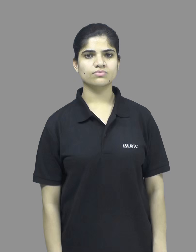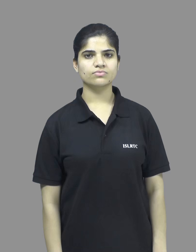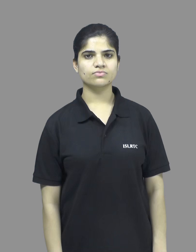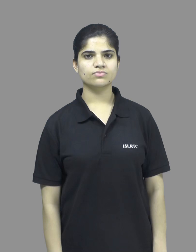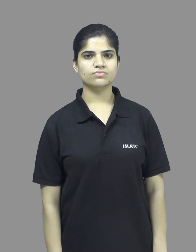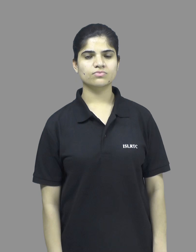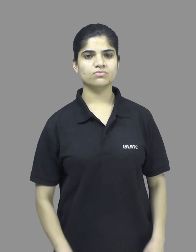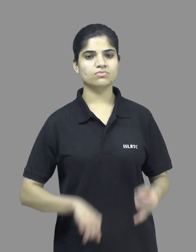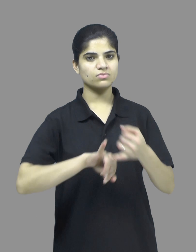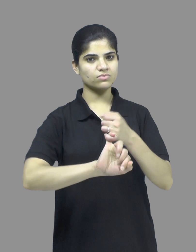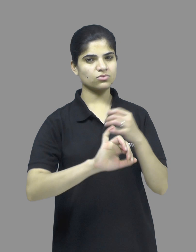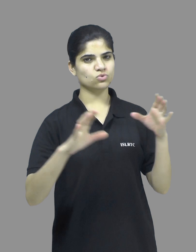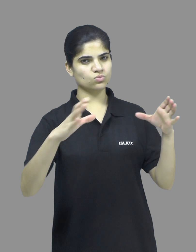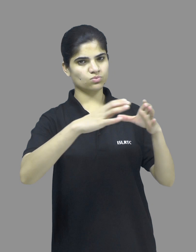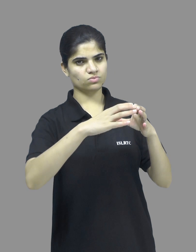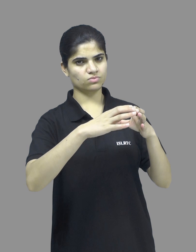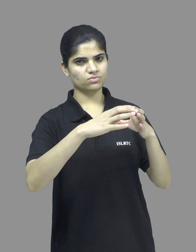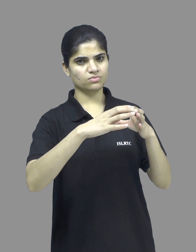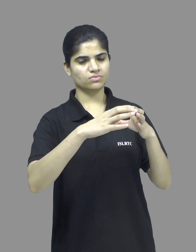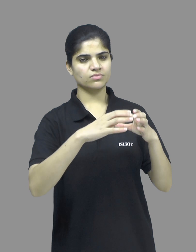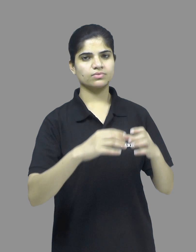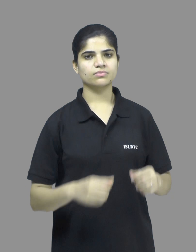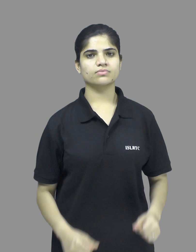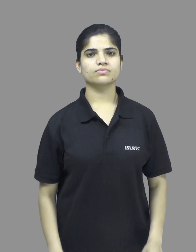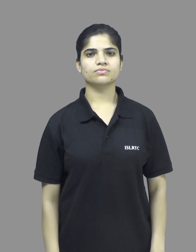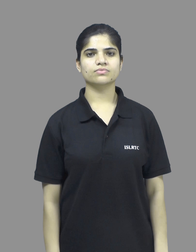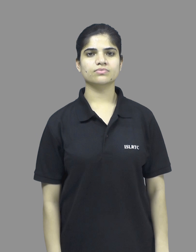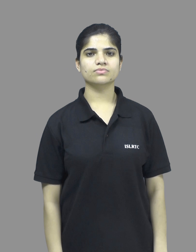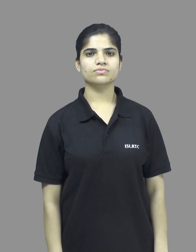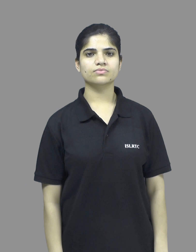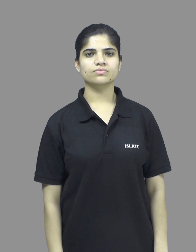Society